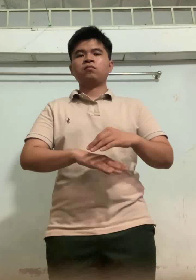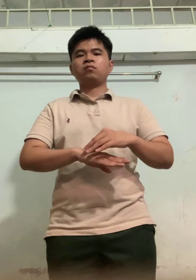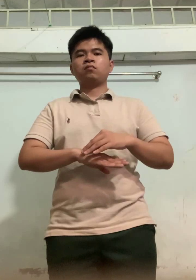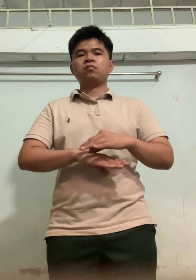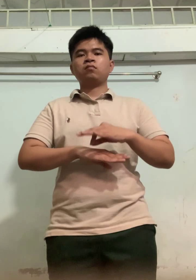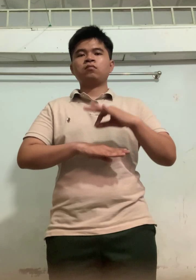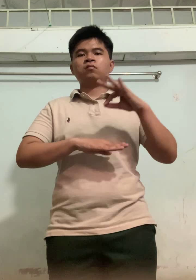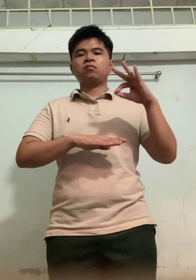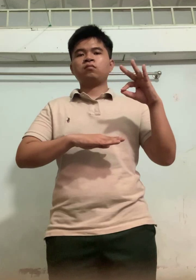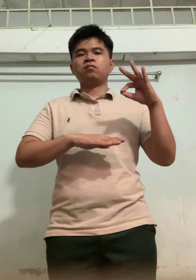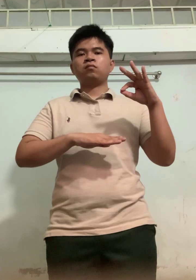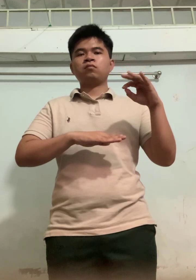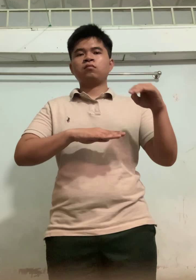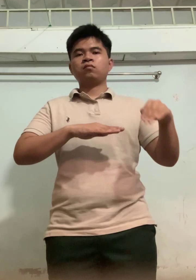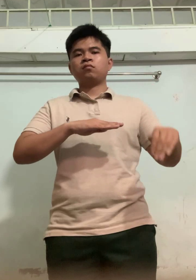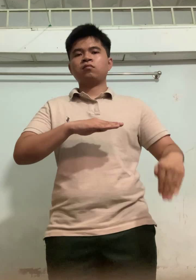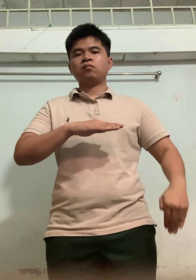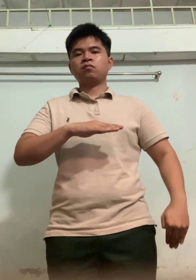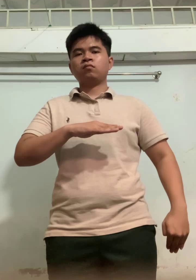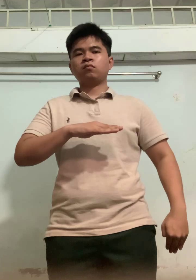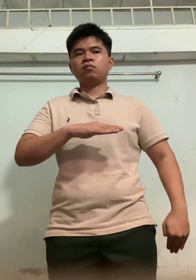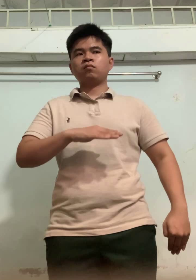tuan sau